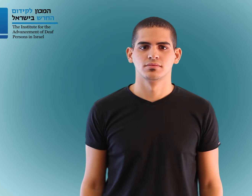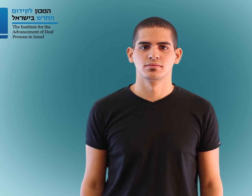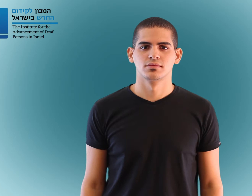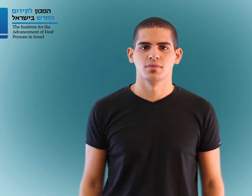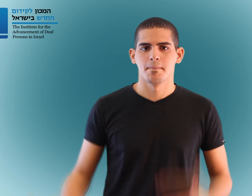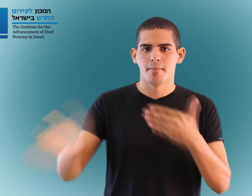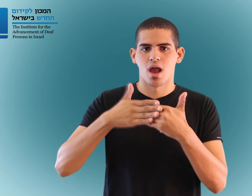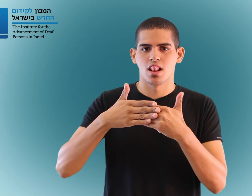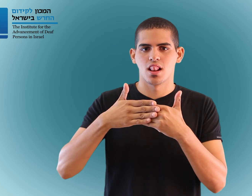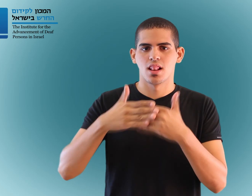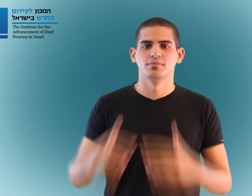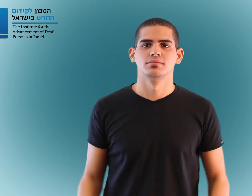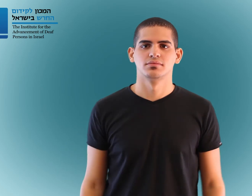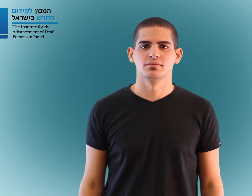בעל